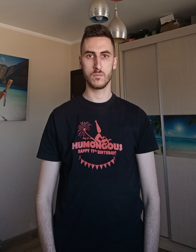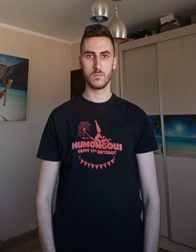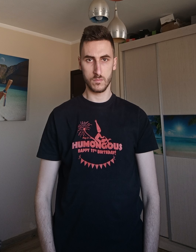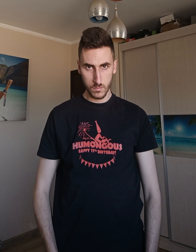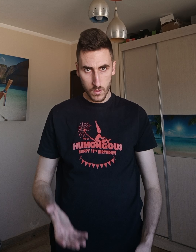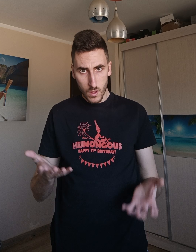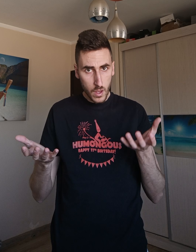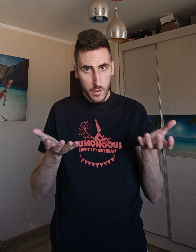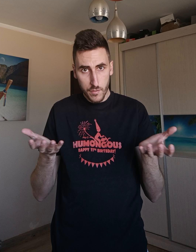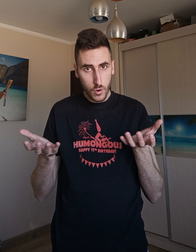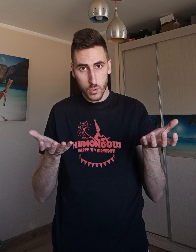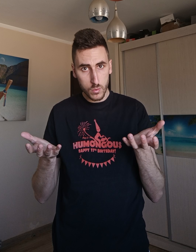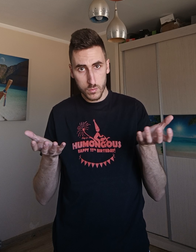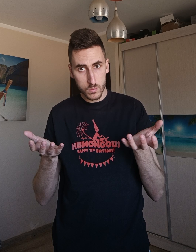איפה